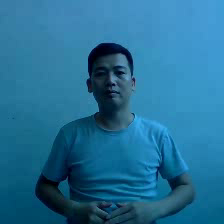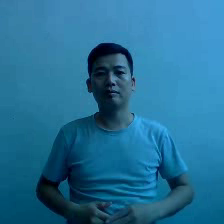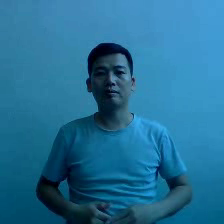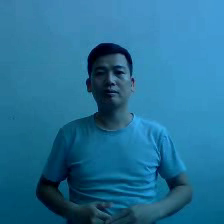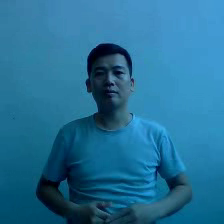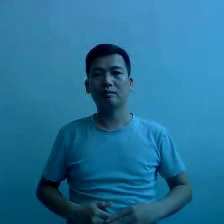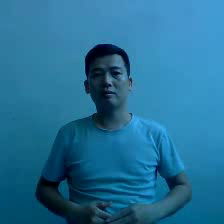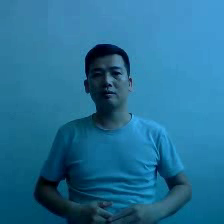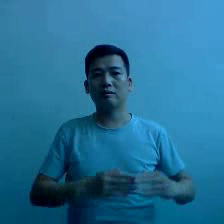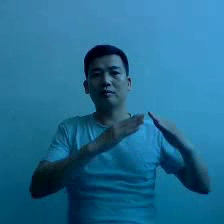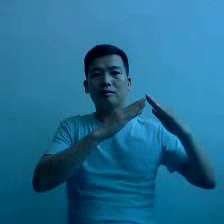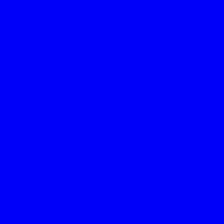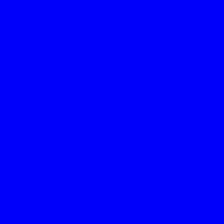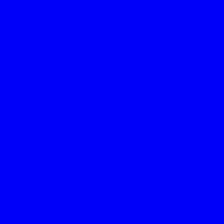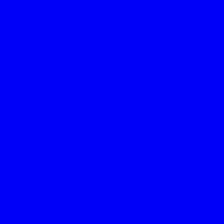Nhà